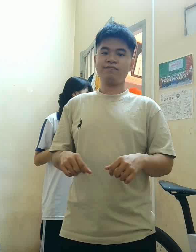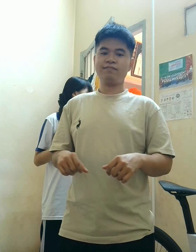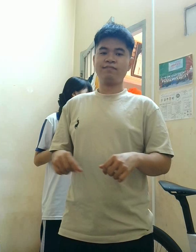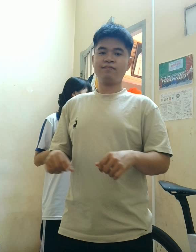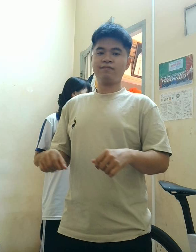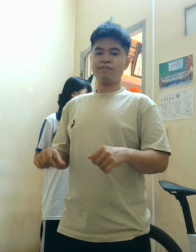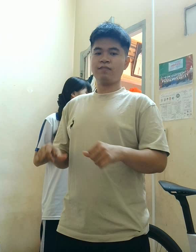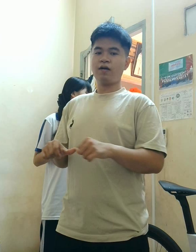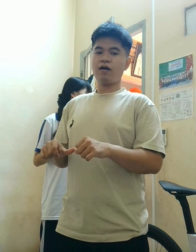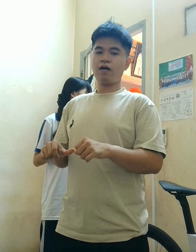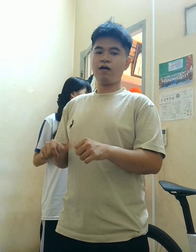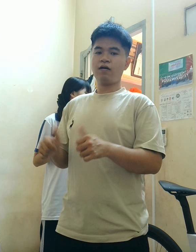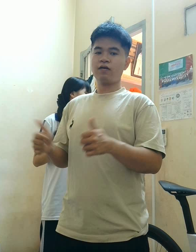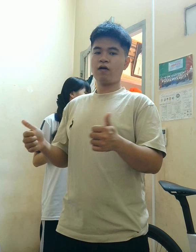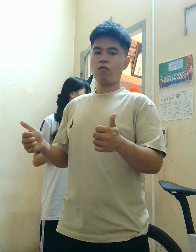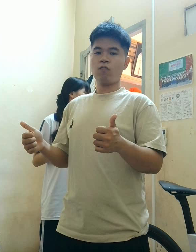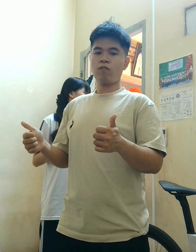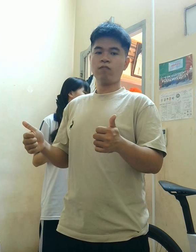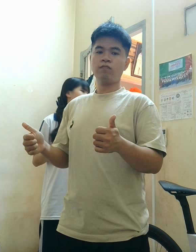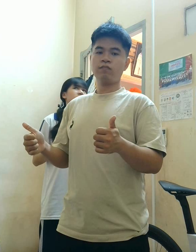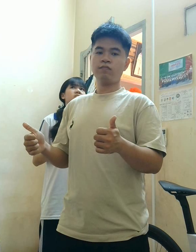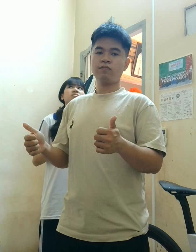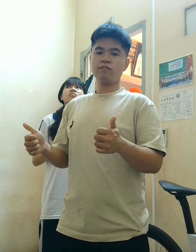o dau